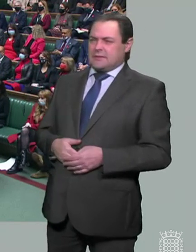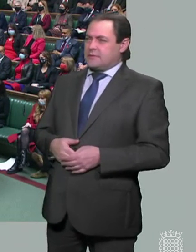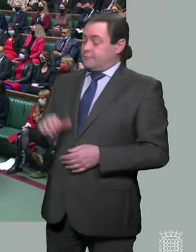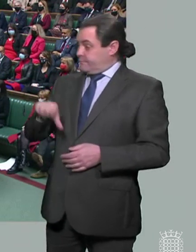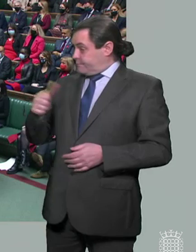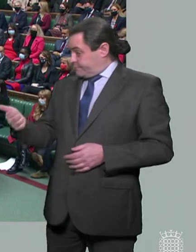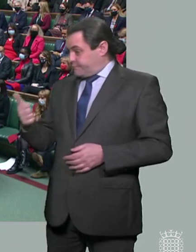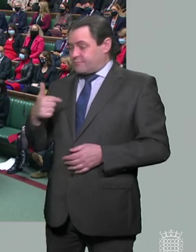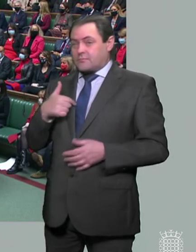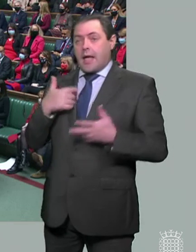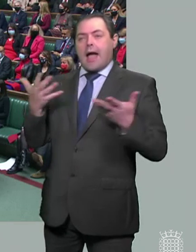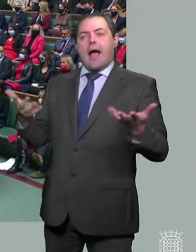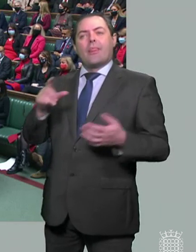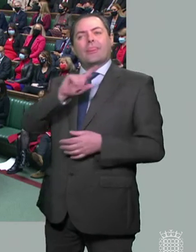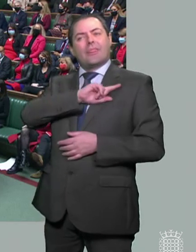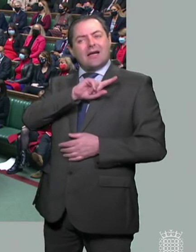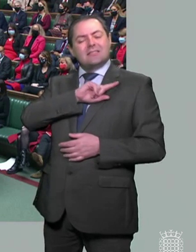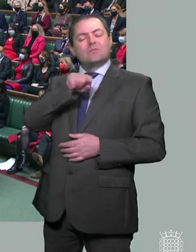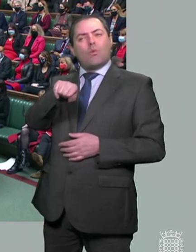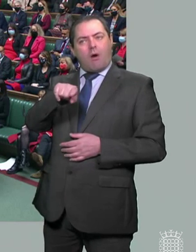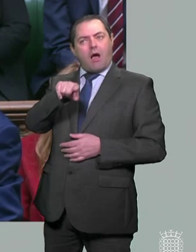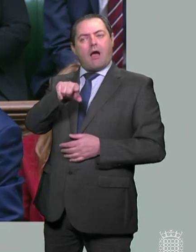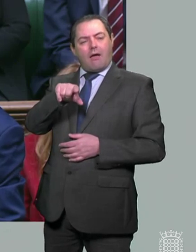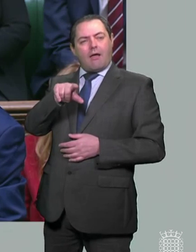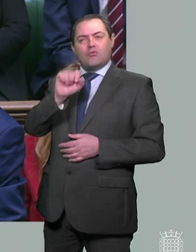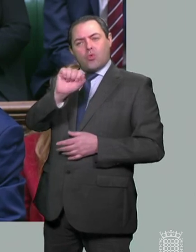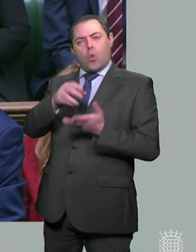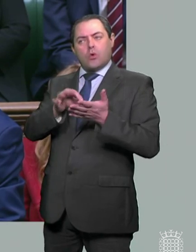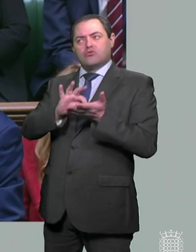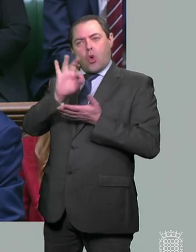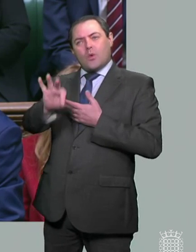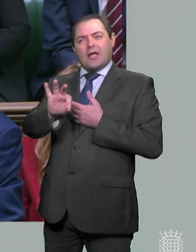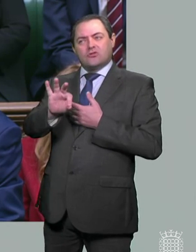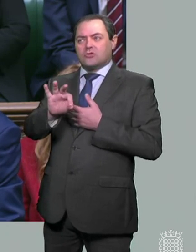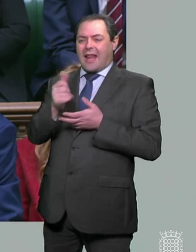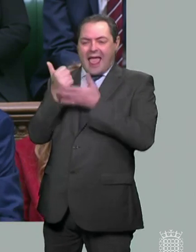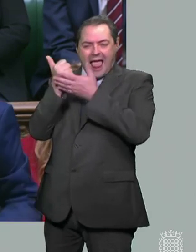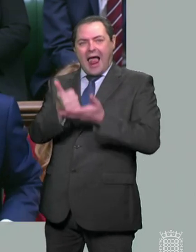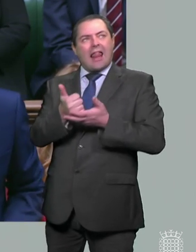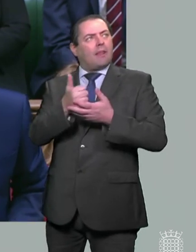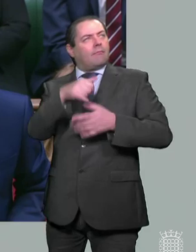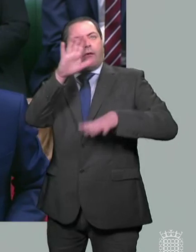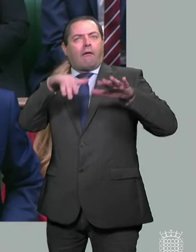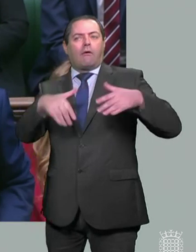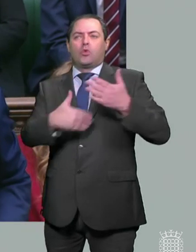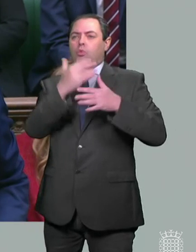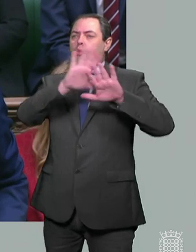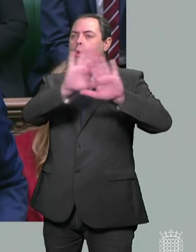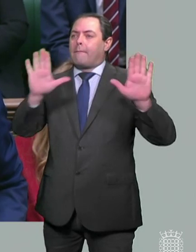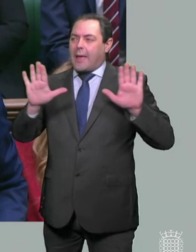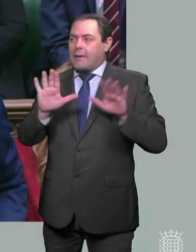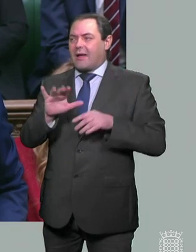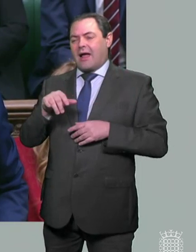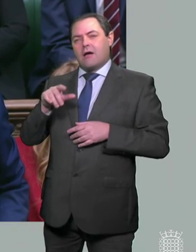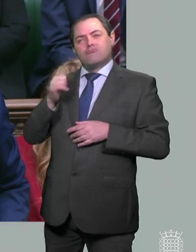It is no wonder that so many Tory donors paid so much for that wallpaper last year—the Prime Minister probably told them he was building a new flat.